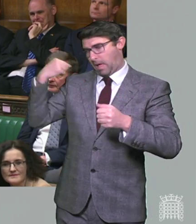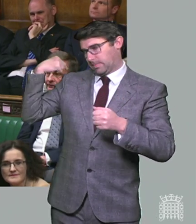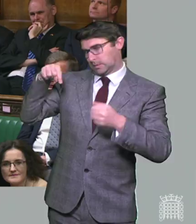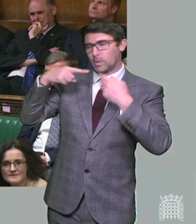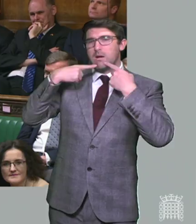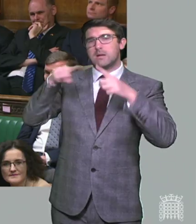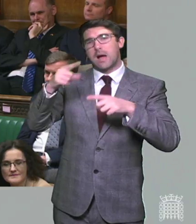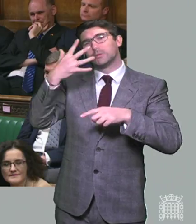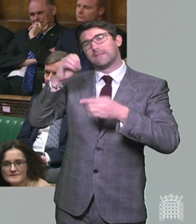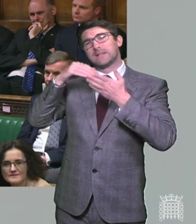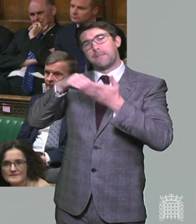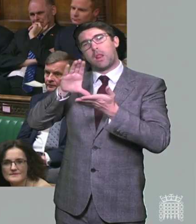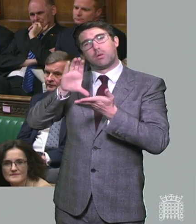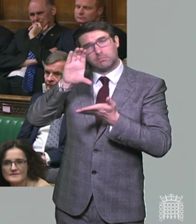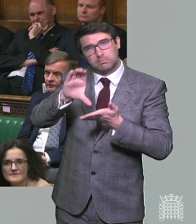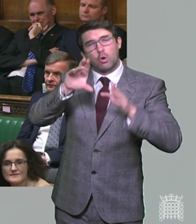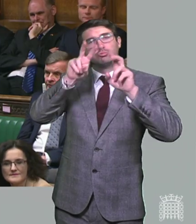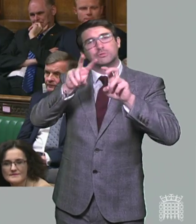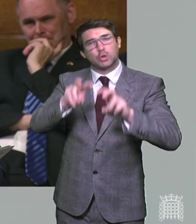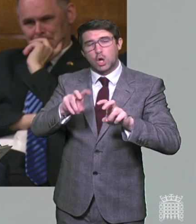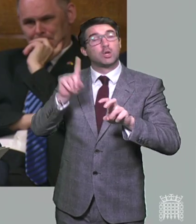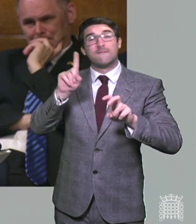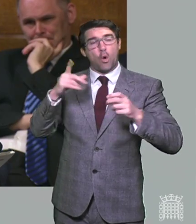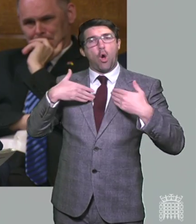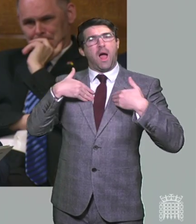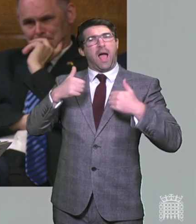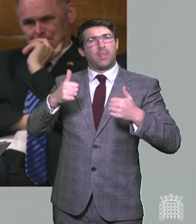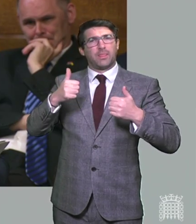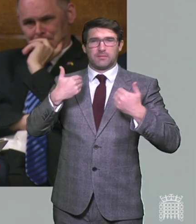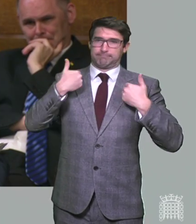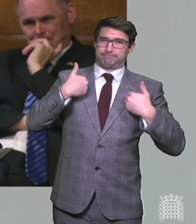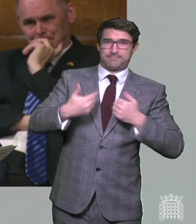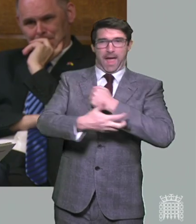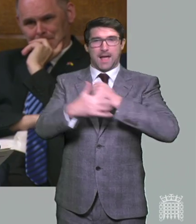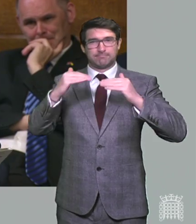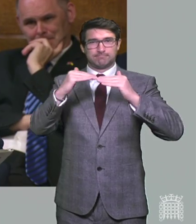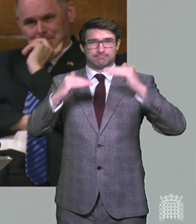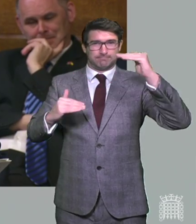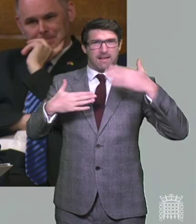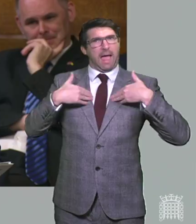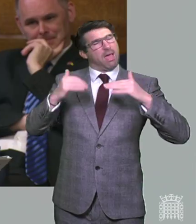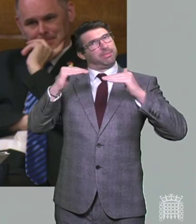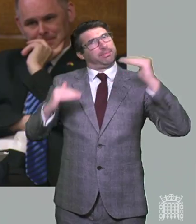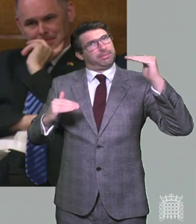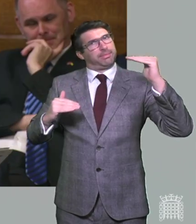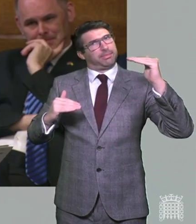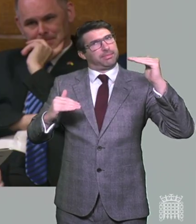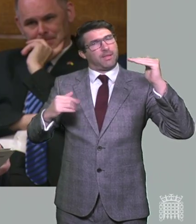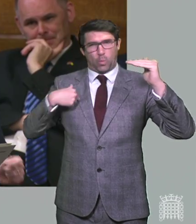We know that poor health affects not only life expectancy but prosperity and, more widely, economic resilience and growth.